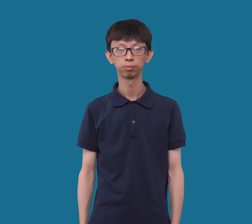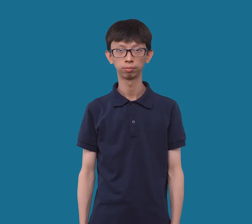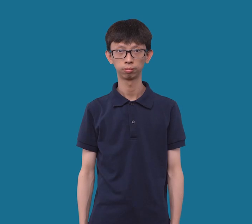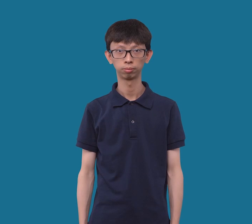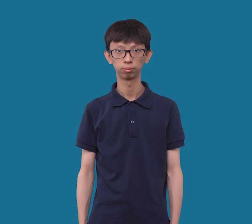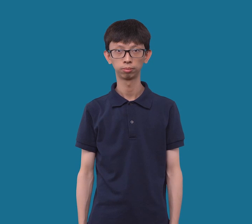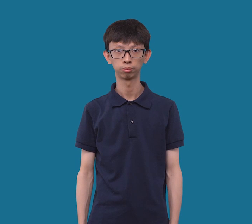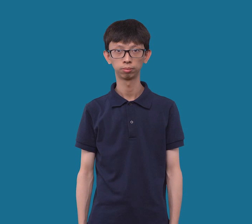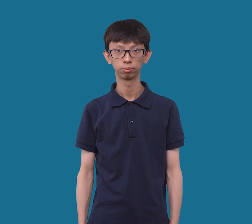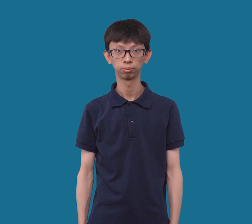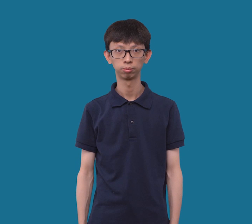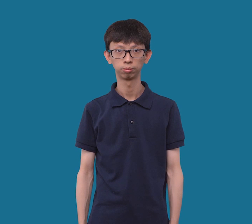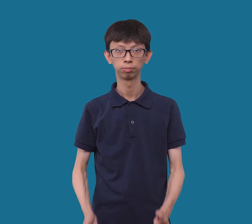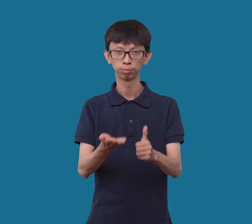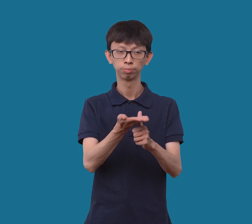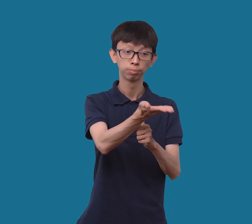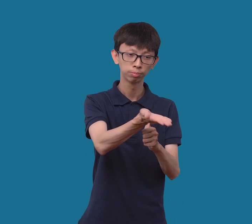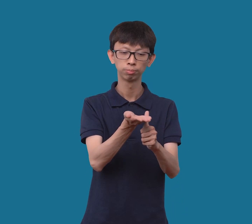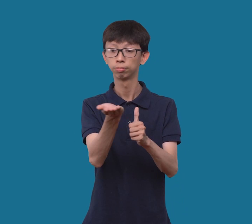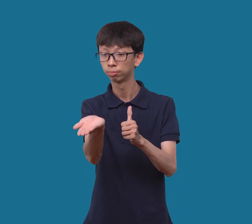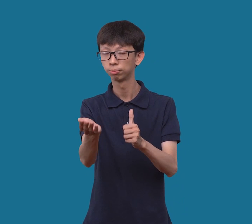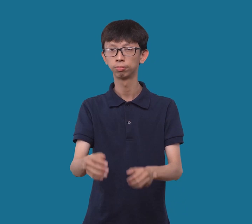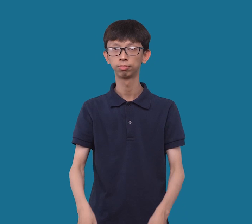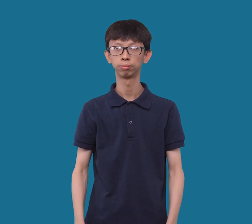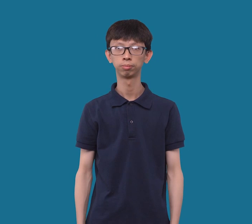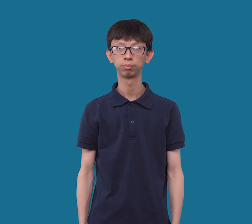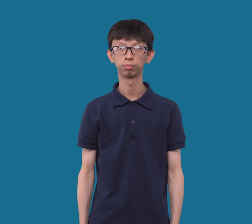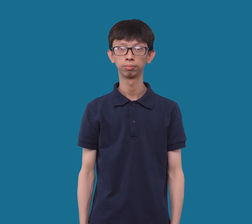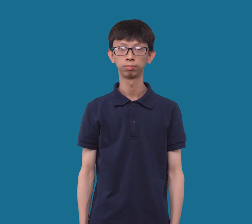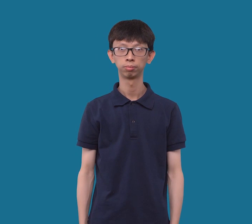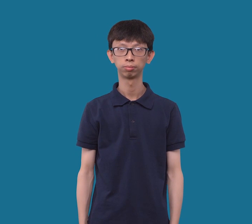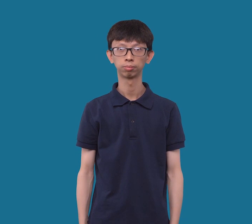bồi bàn